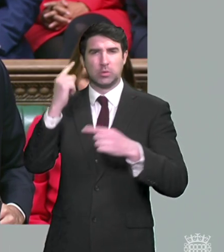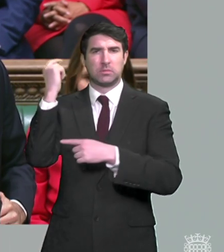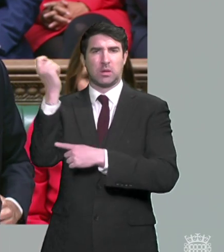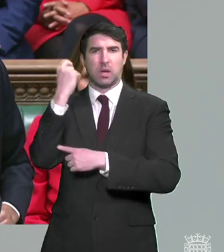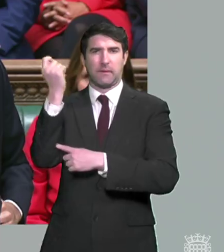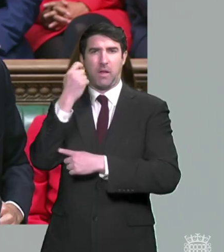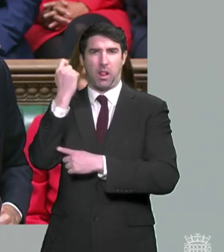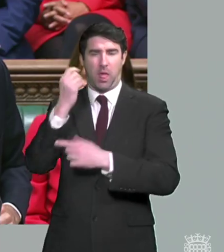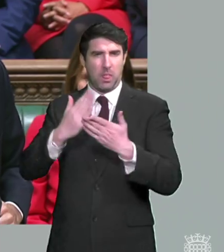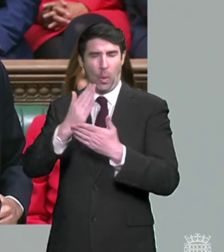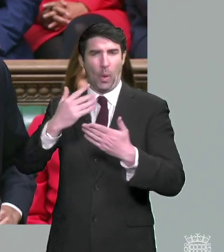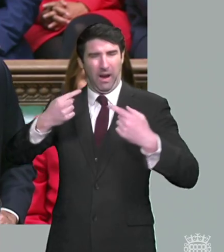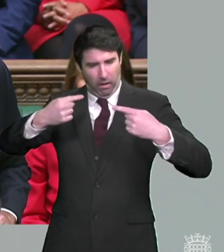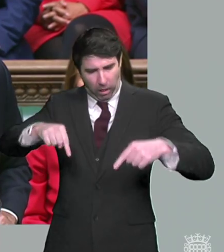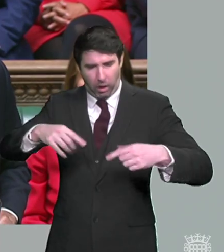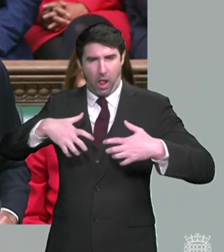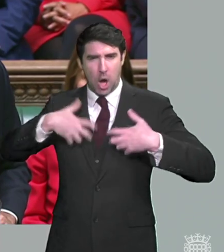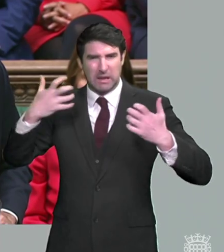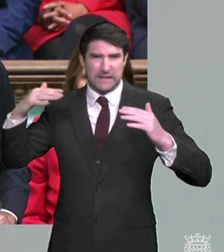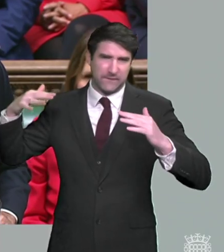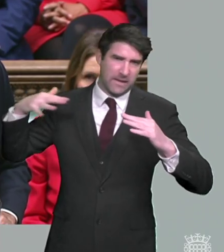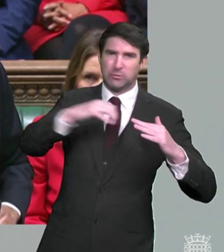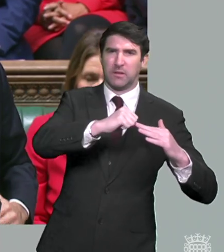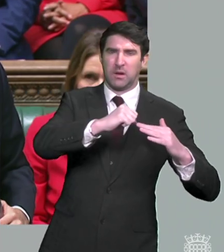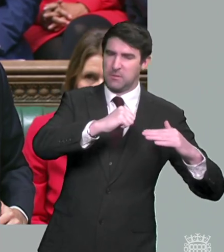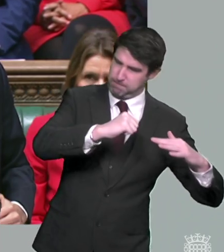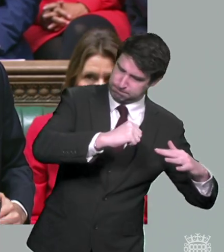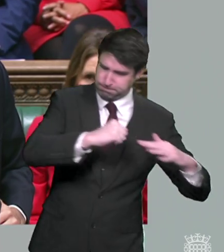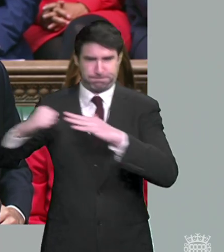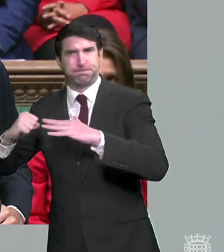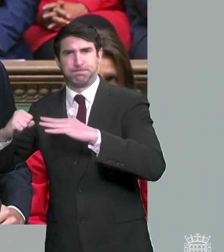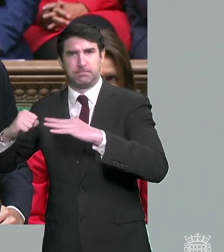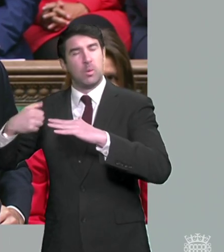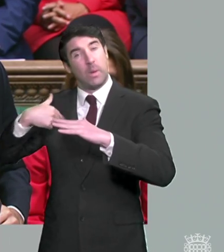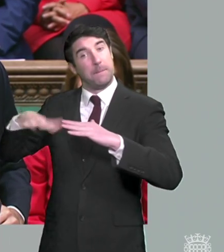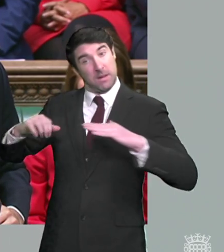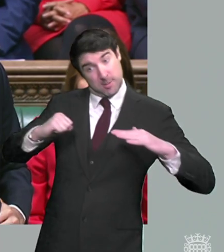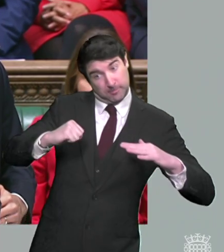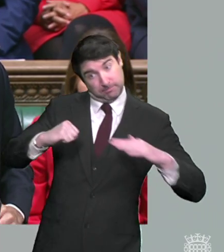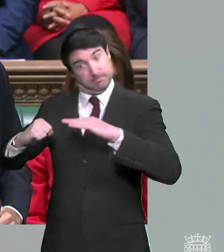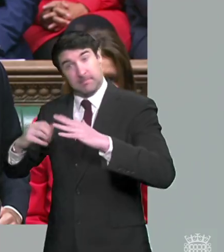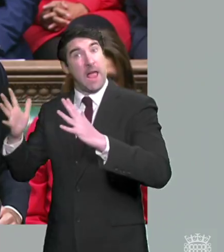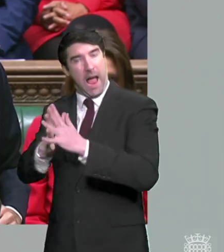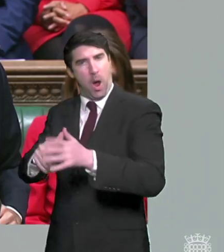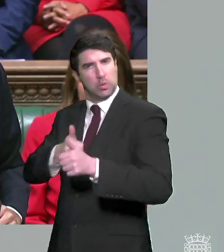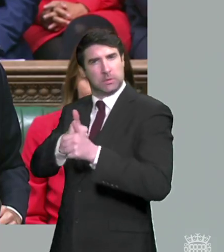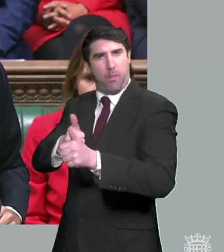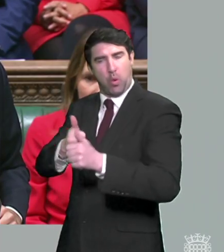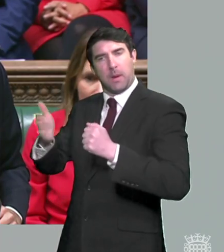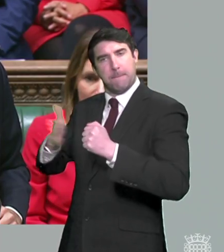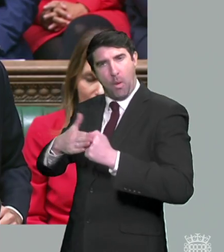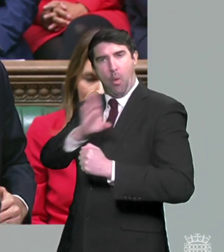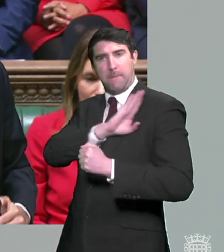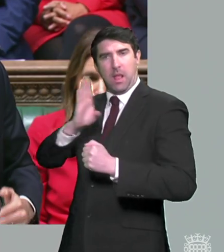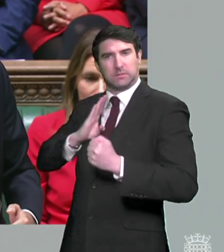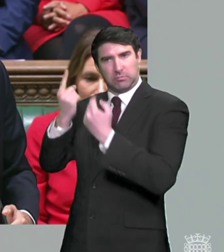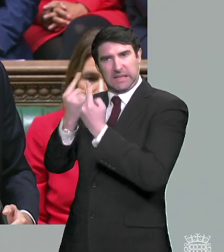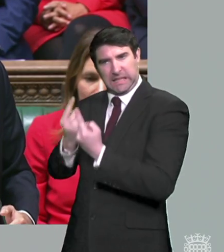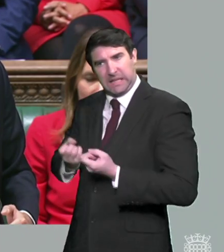That is why we have accelerated and increased our military support for Ukraine this year—a decision that I took as Prime Minister.